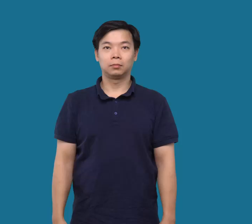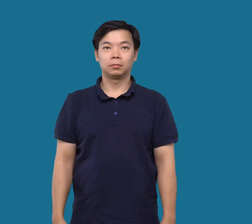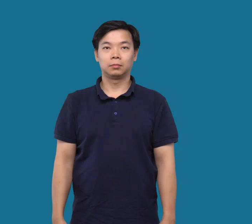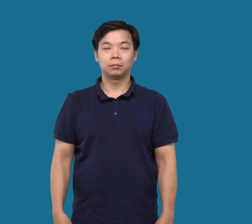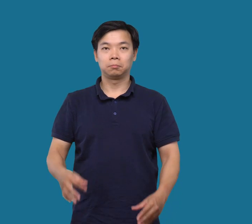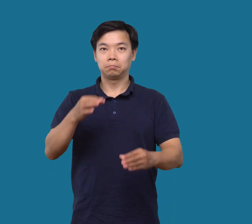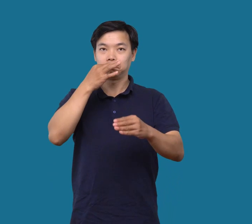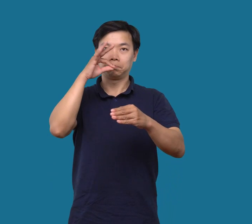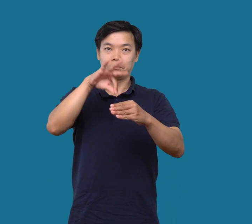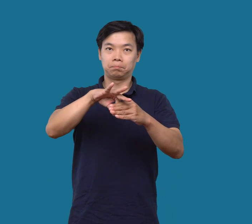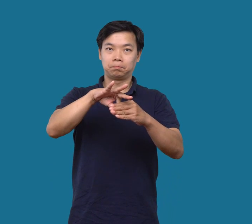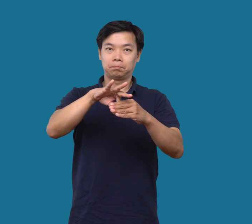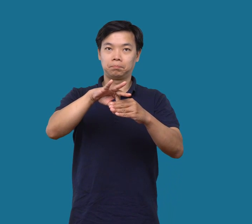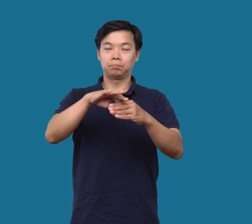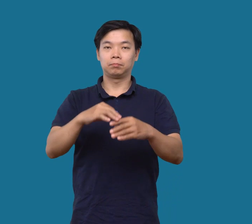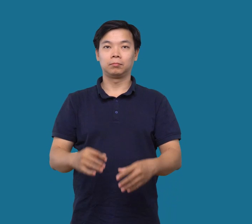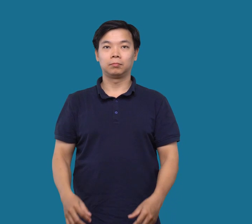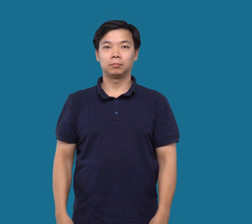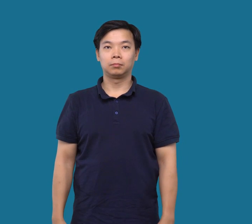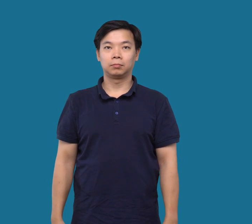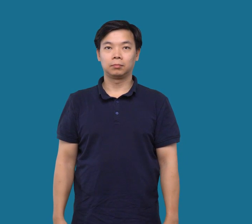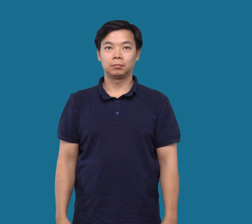mật khẩu